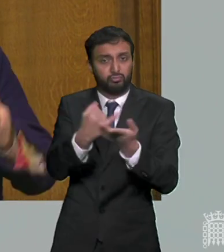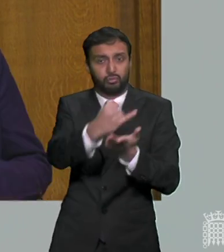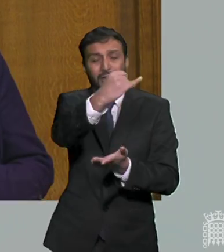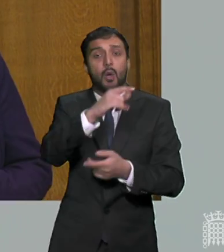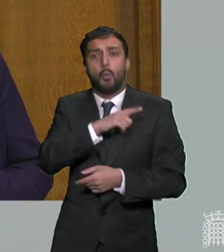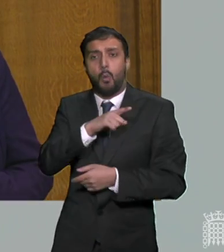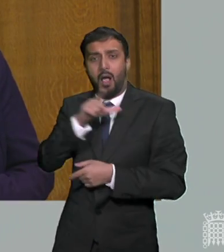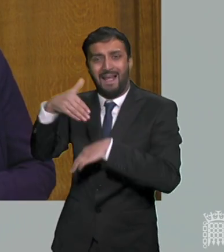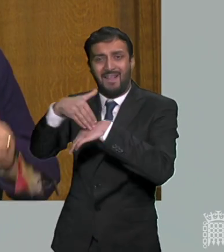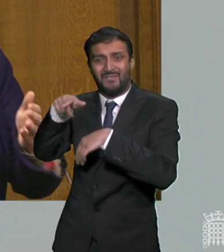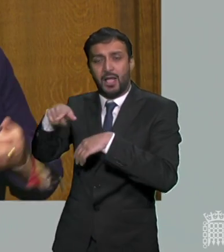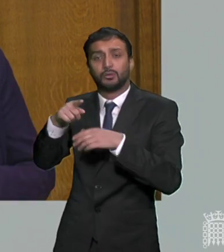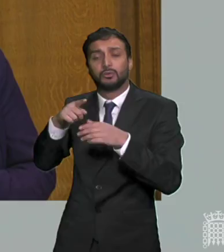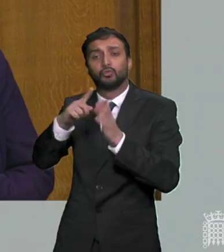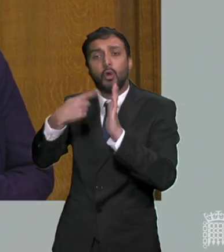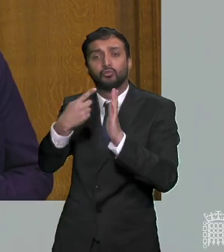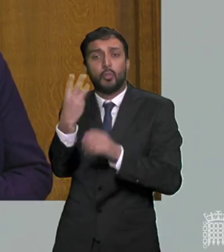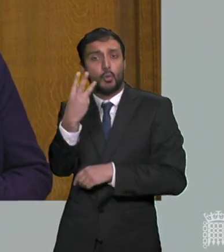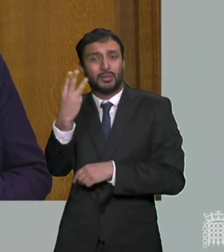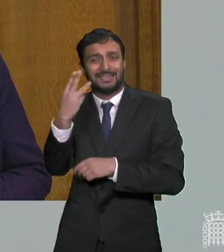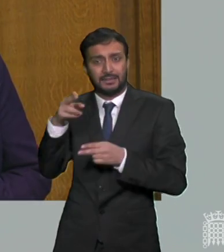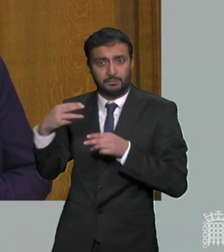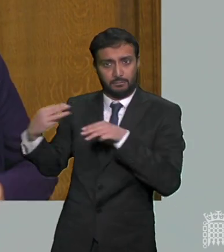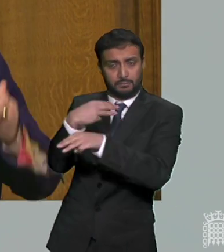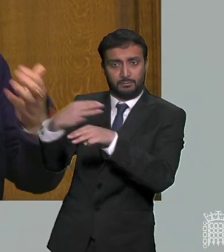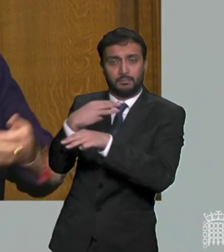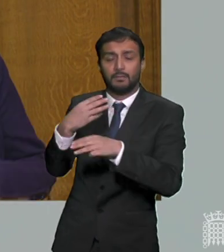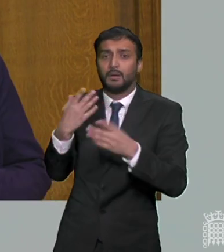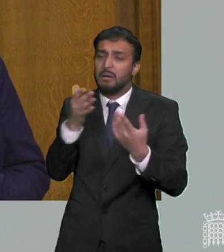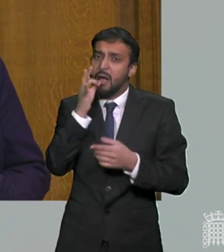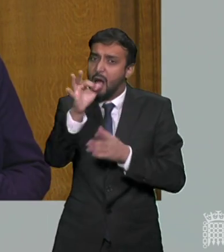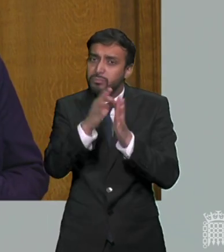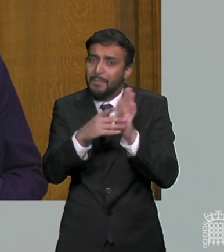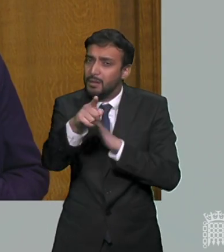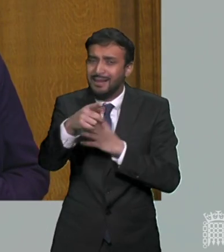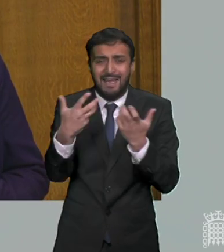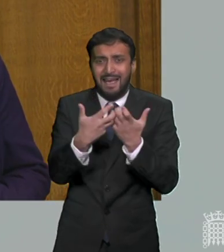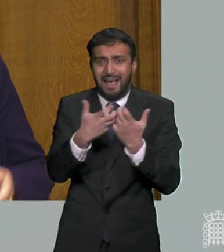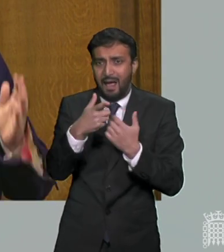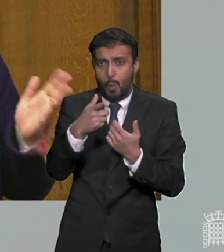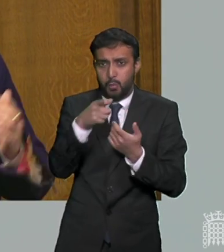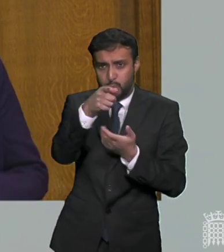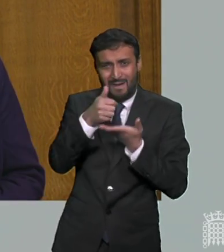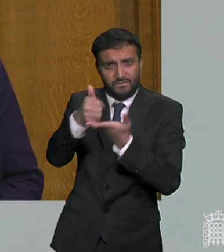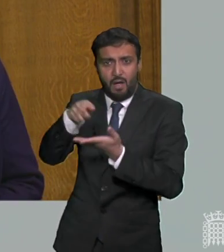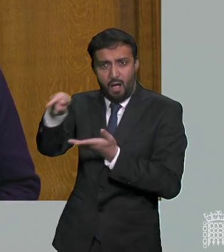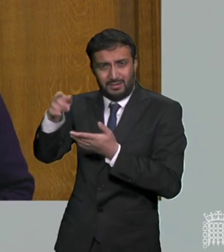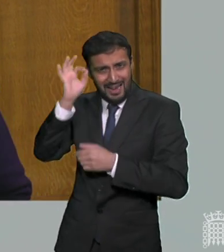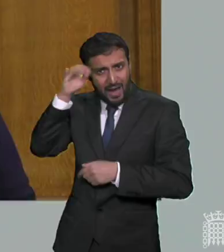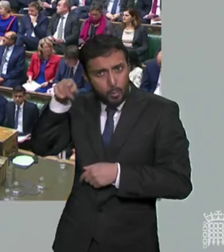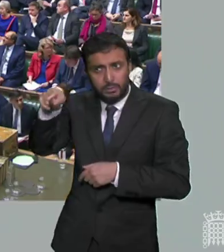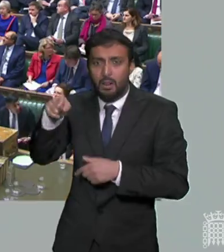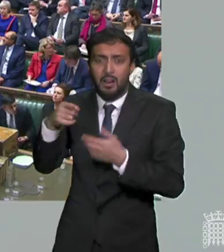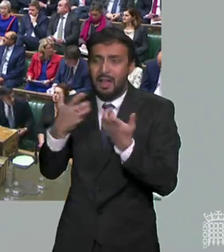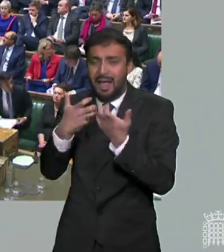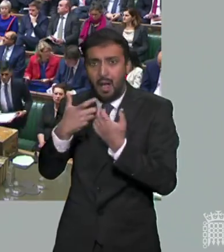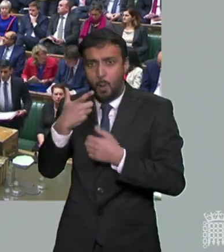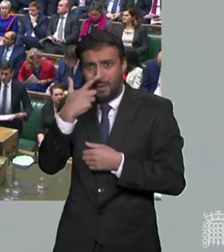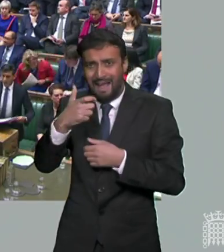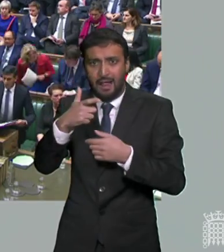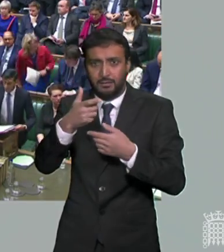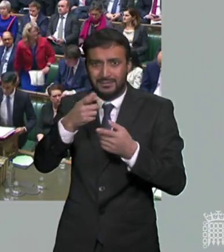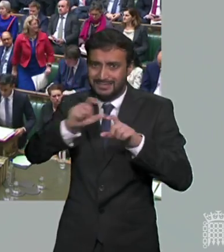What advice will my right honourable Friend give to Thurrock Council on how it can deliver its housing obligations with that national constraint?